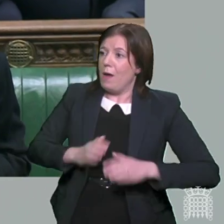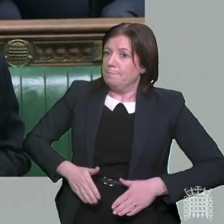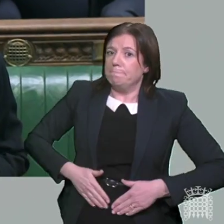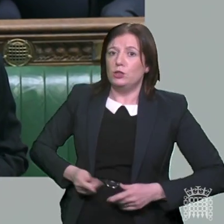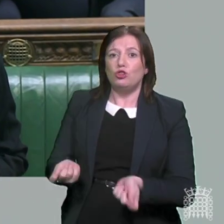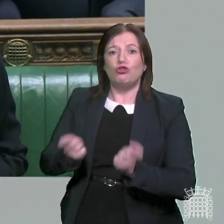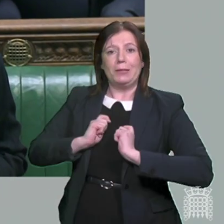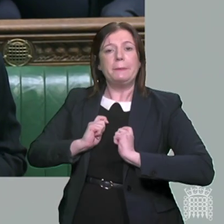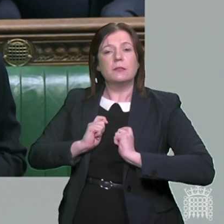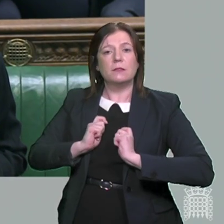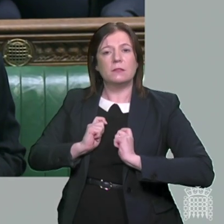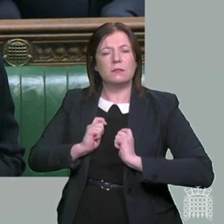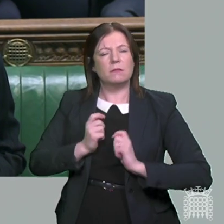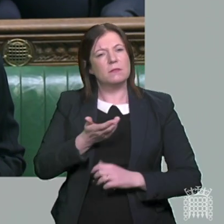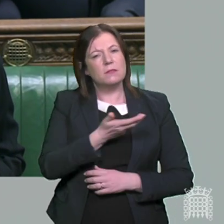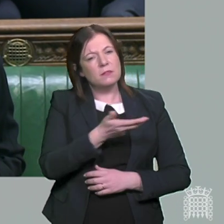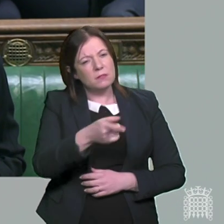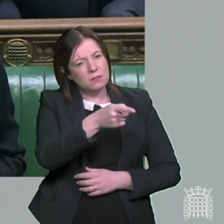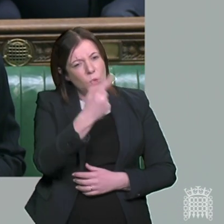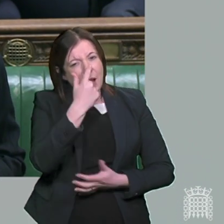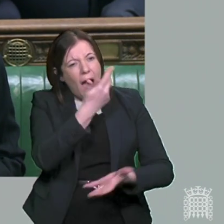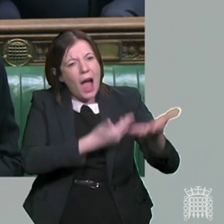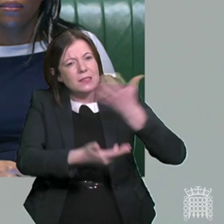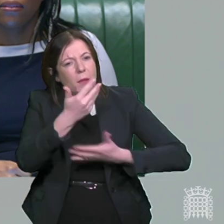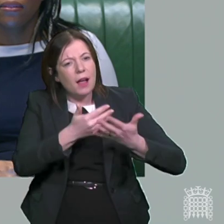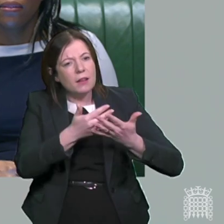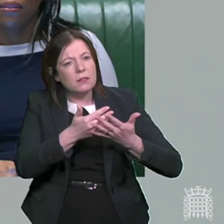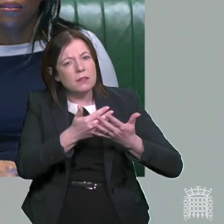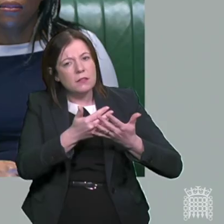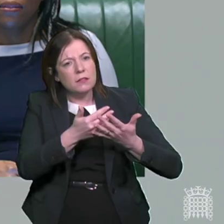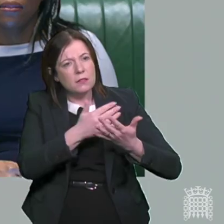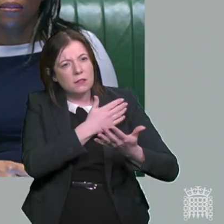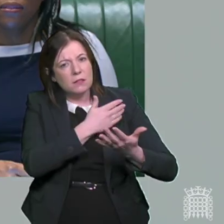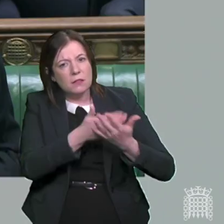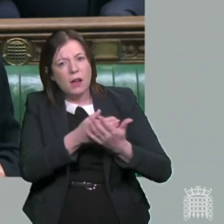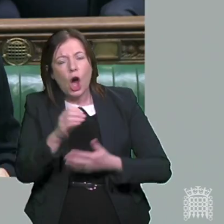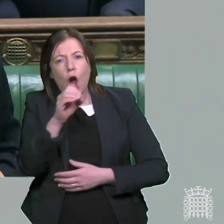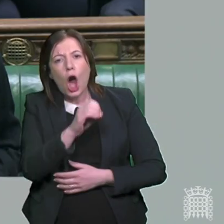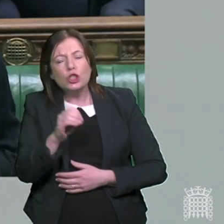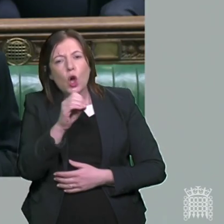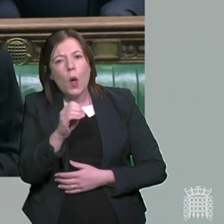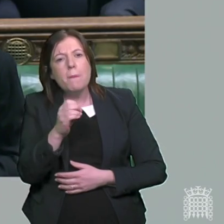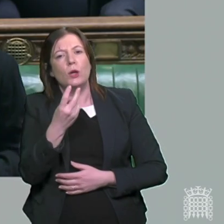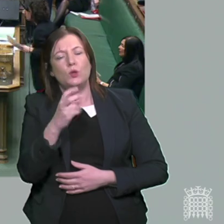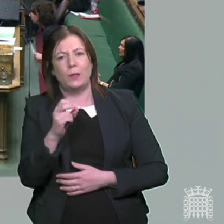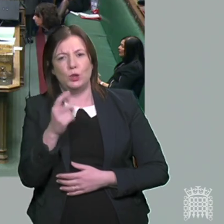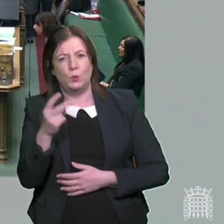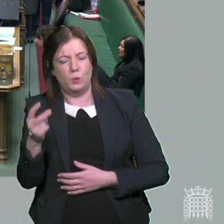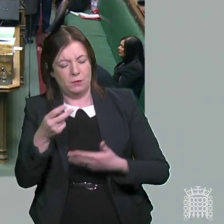Can the Minister tell the House how many women had been waiting for that long in October last year?